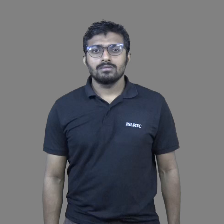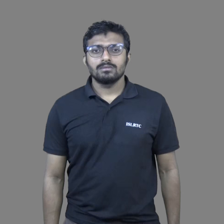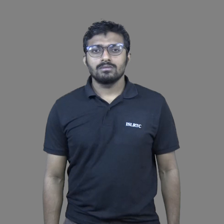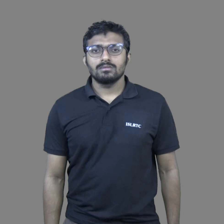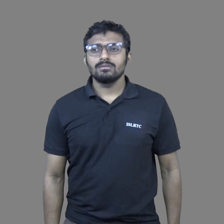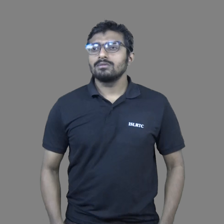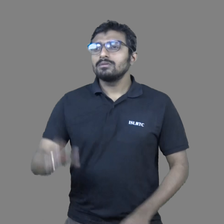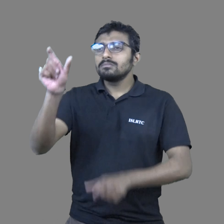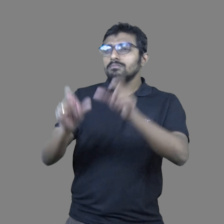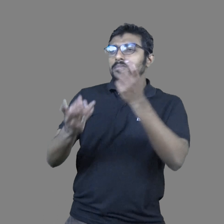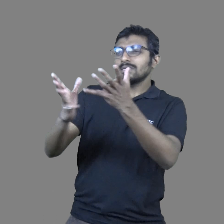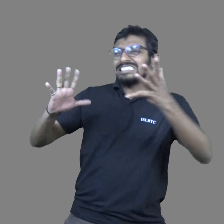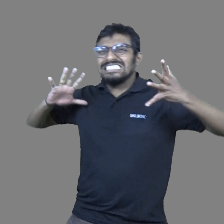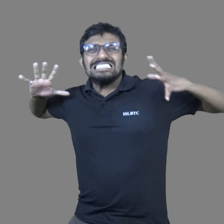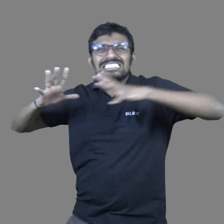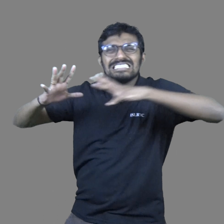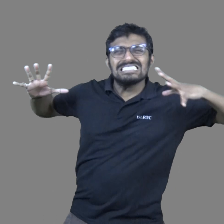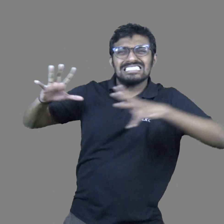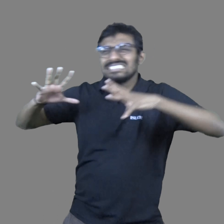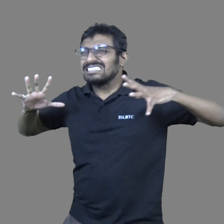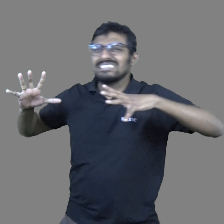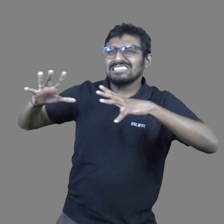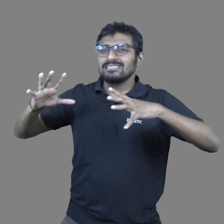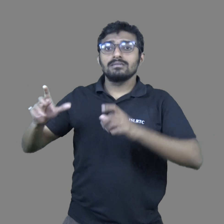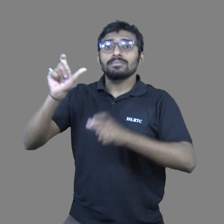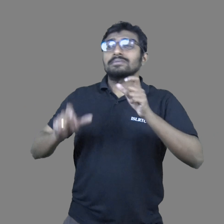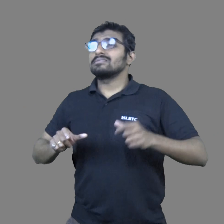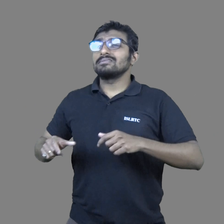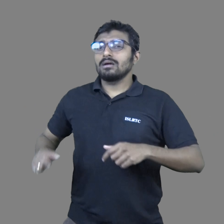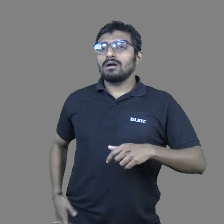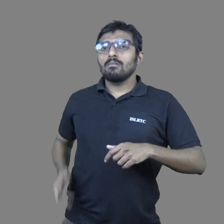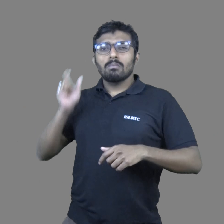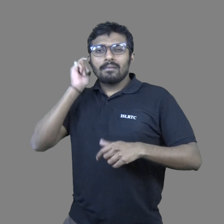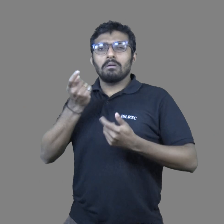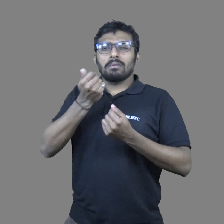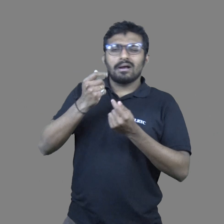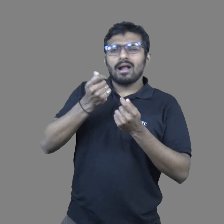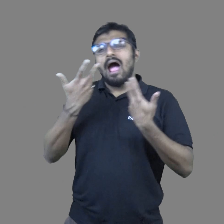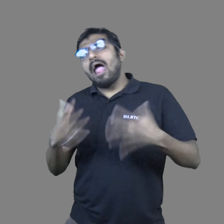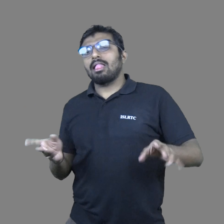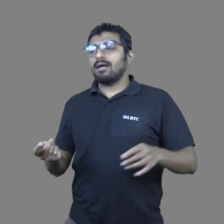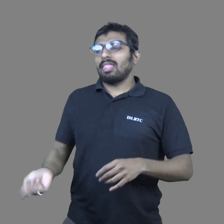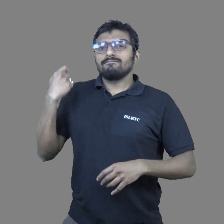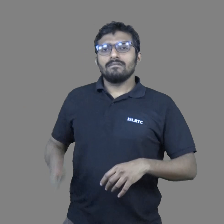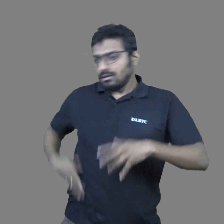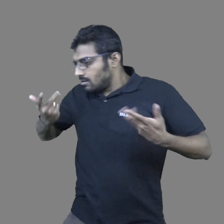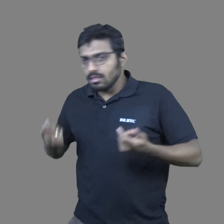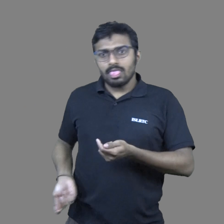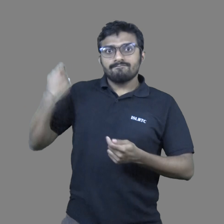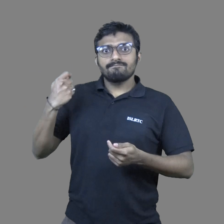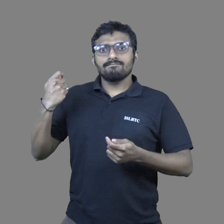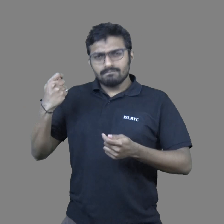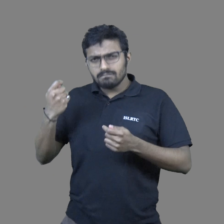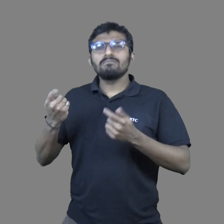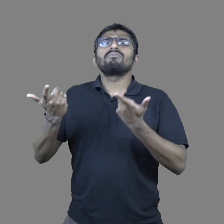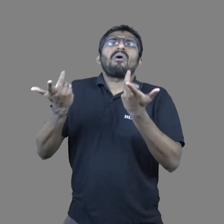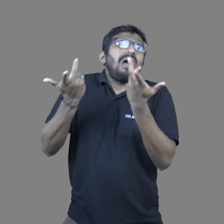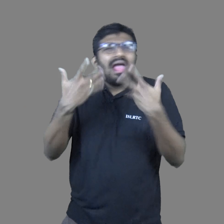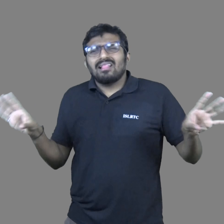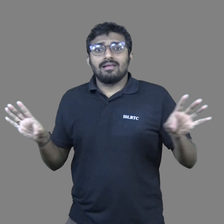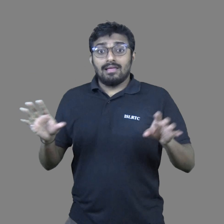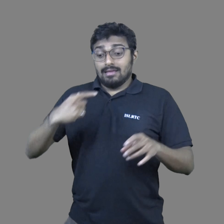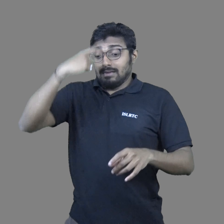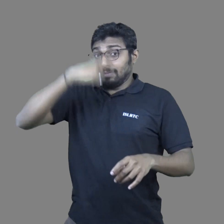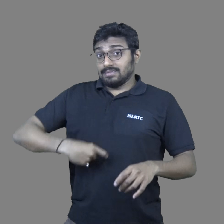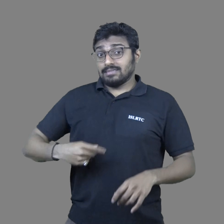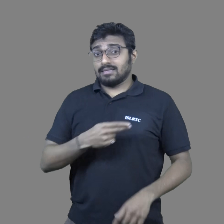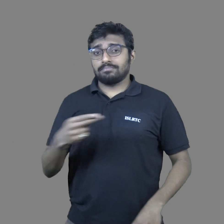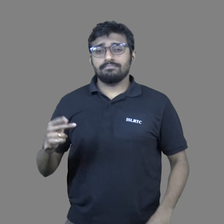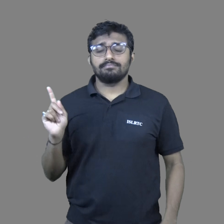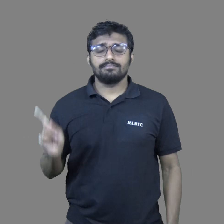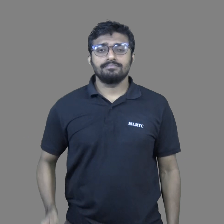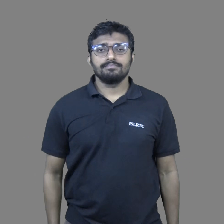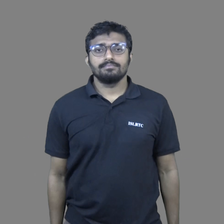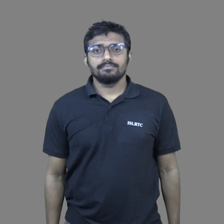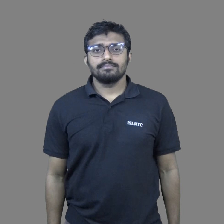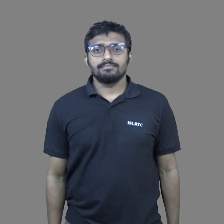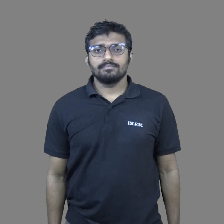Pickpocket